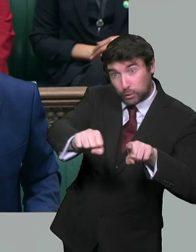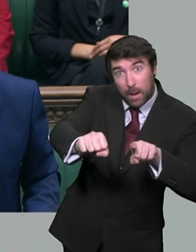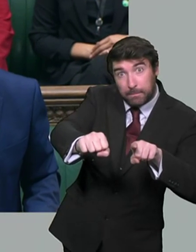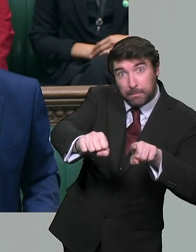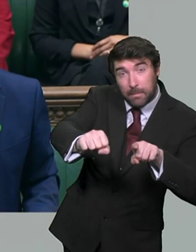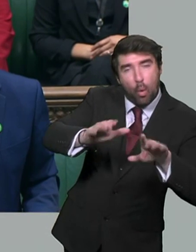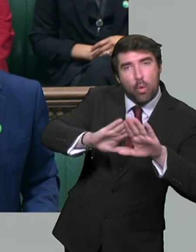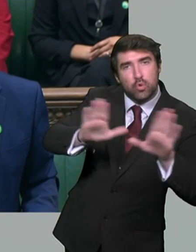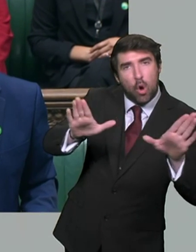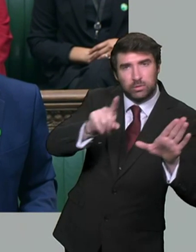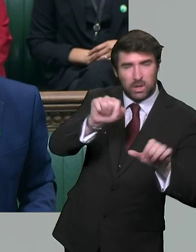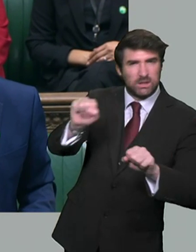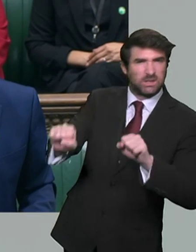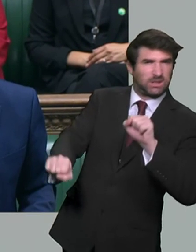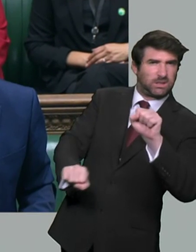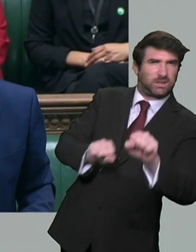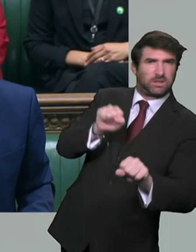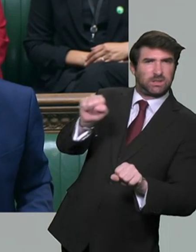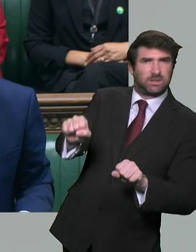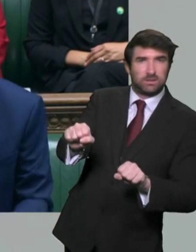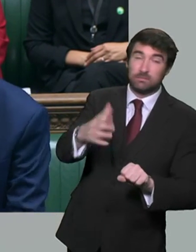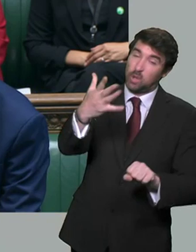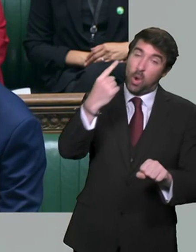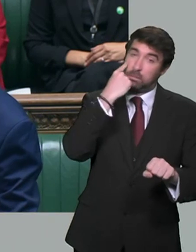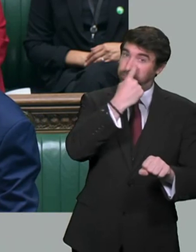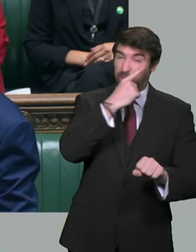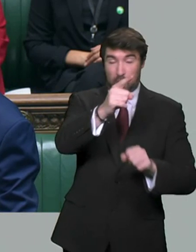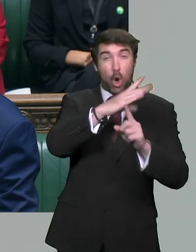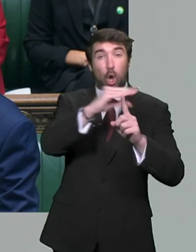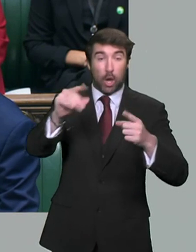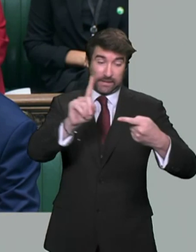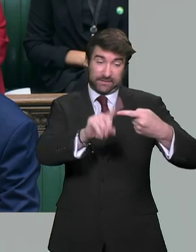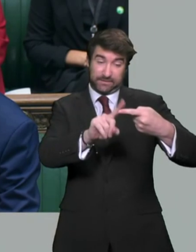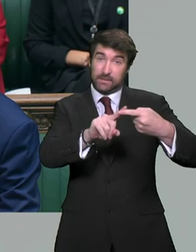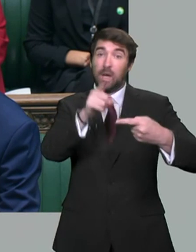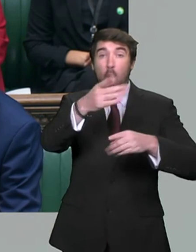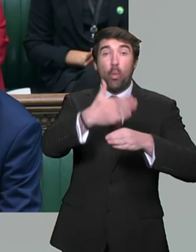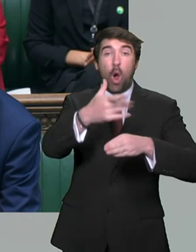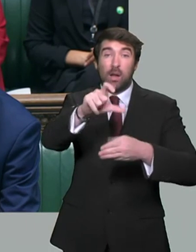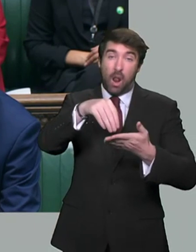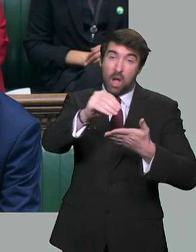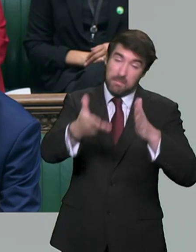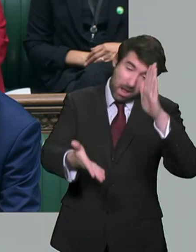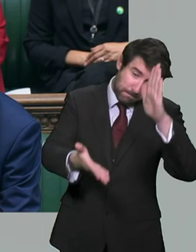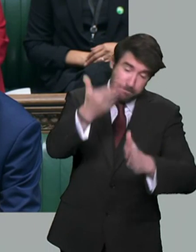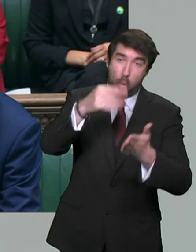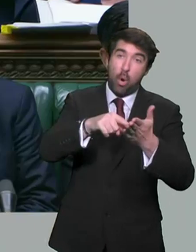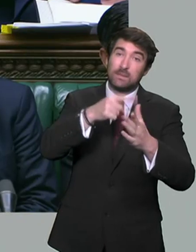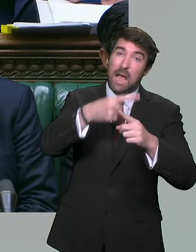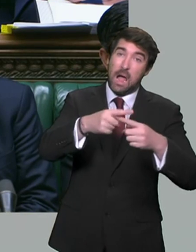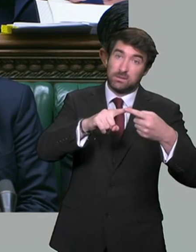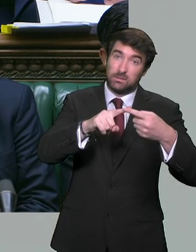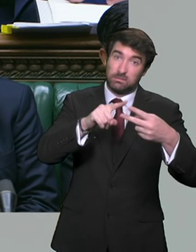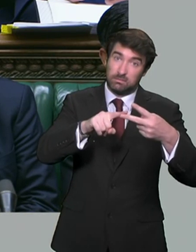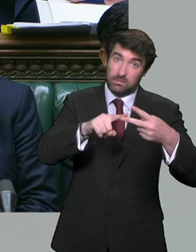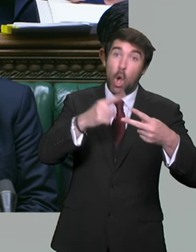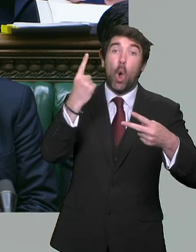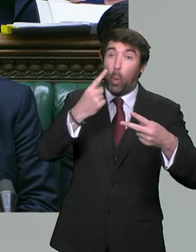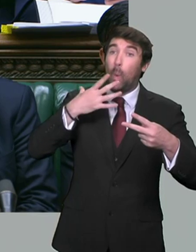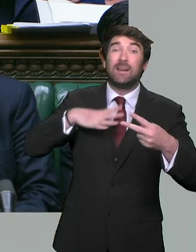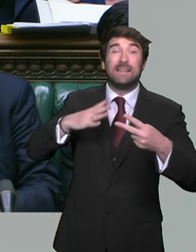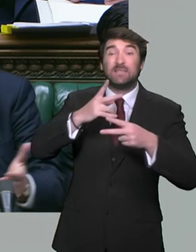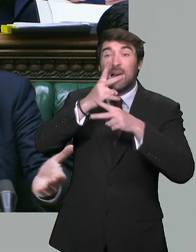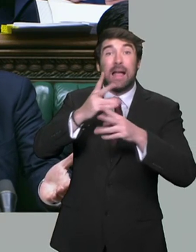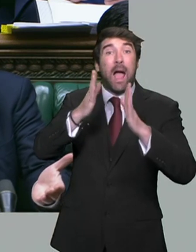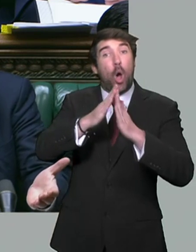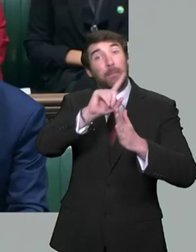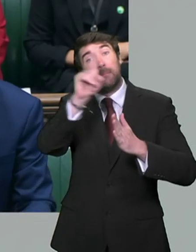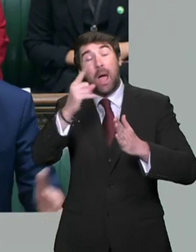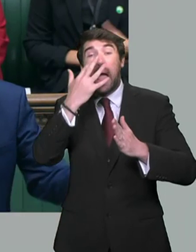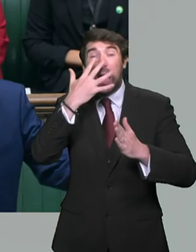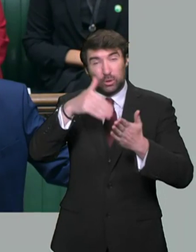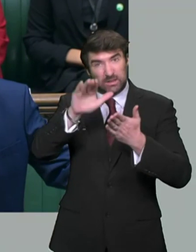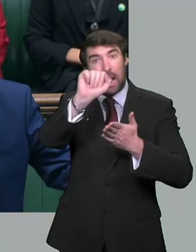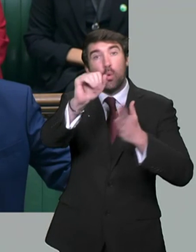So there we have it: working people will pay higher tax, those in need will still lose their homes to pay for care and he cannot even say if the NHS backlog will be cleared.